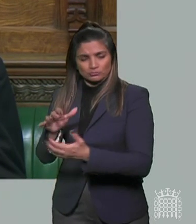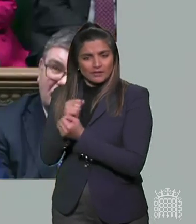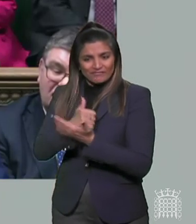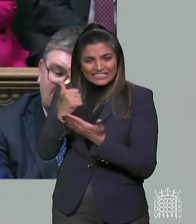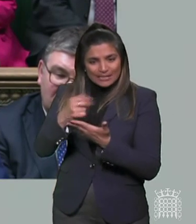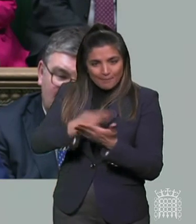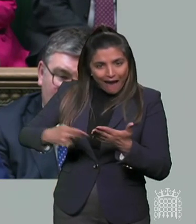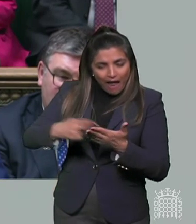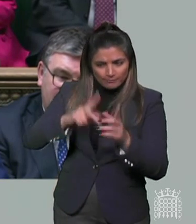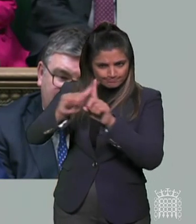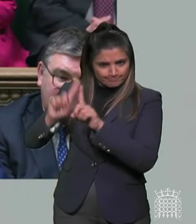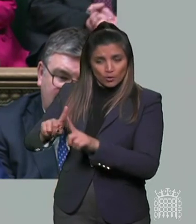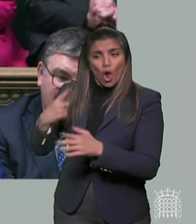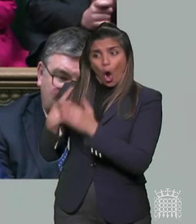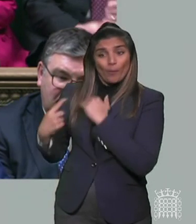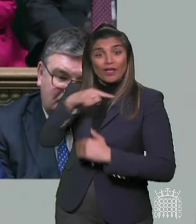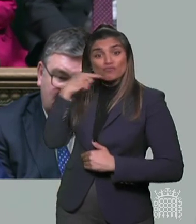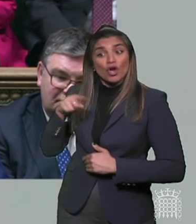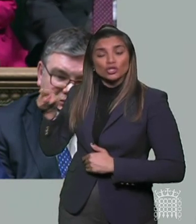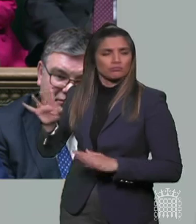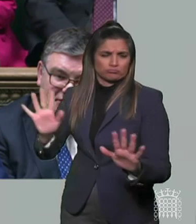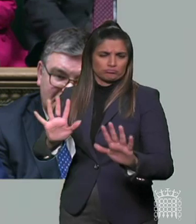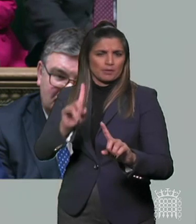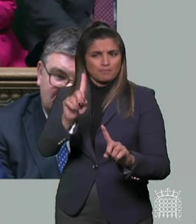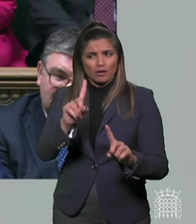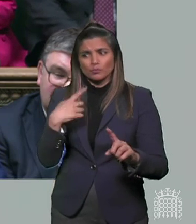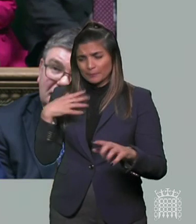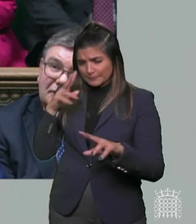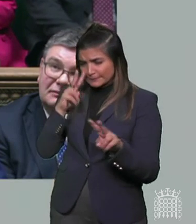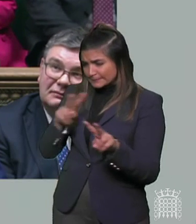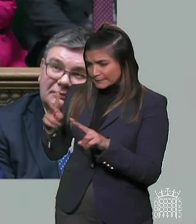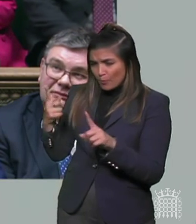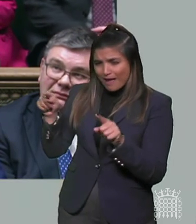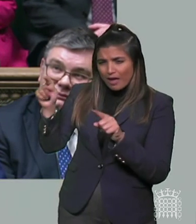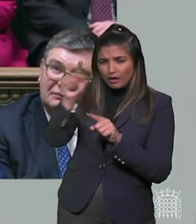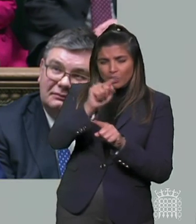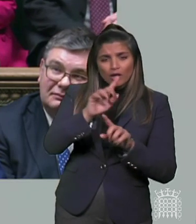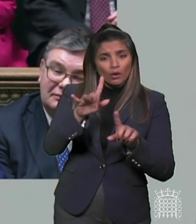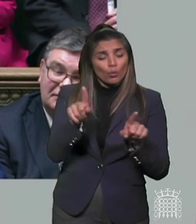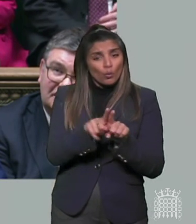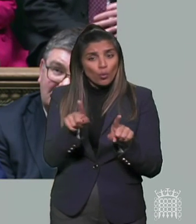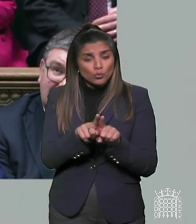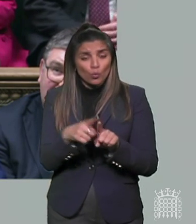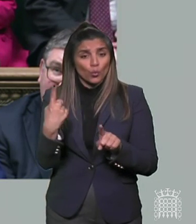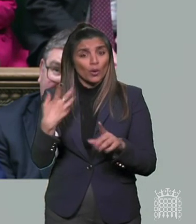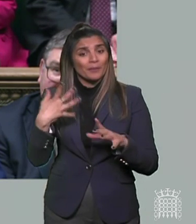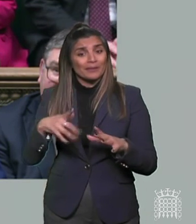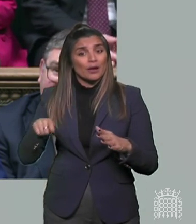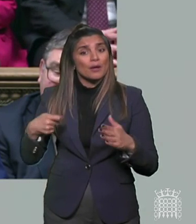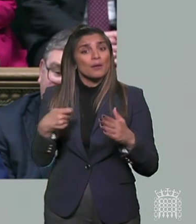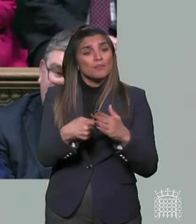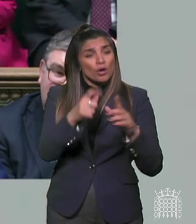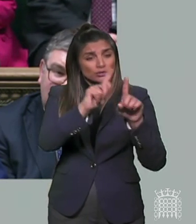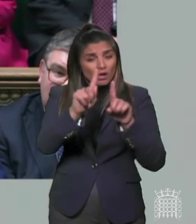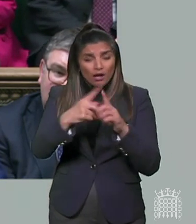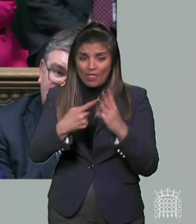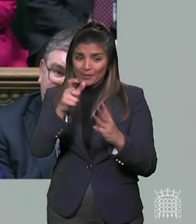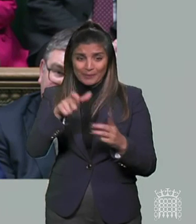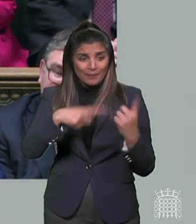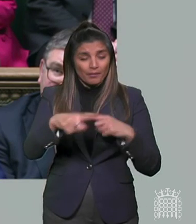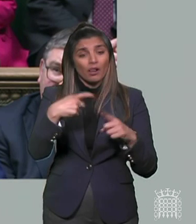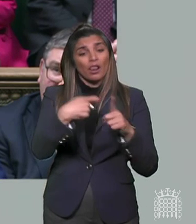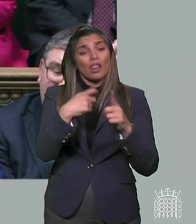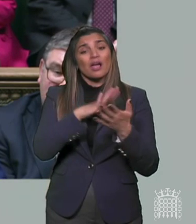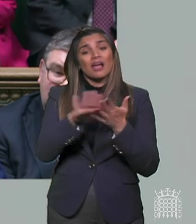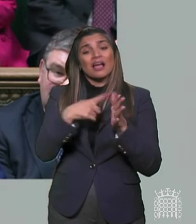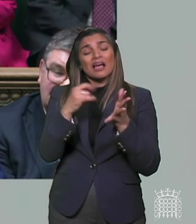Those have been applied not just to Russians when we have evidence of wrongdoing, but to the murderers of Khashoggi, the persecutors of the Myanmar